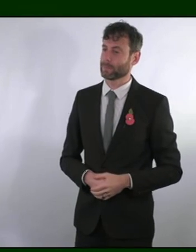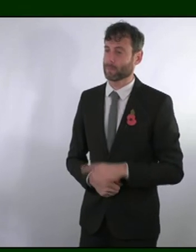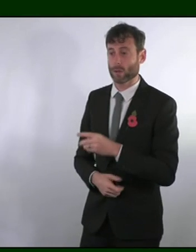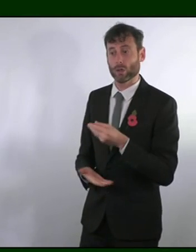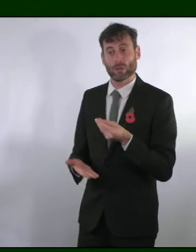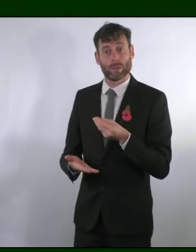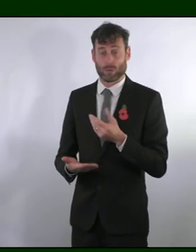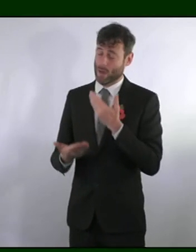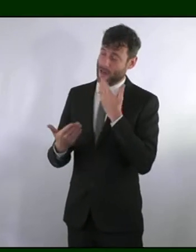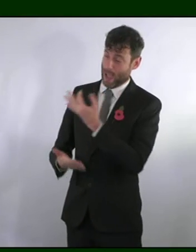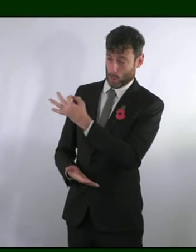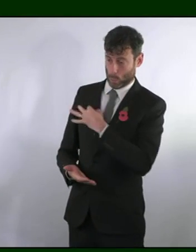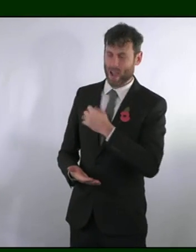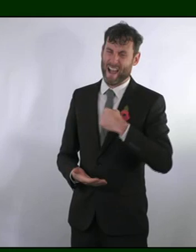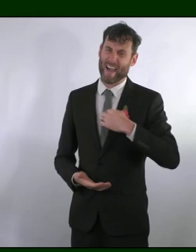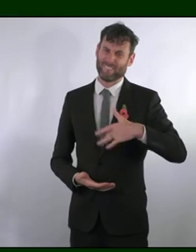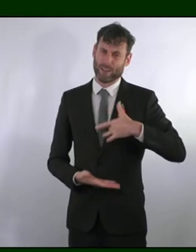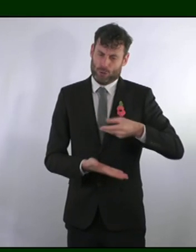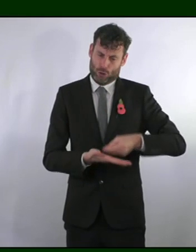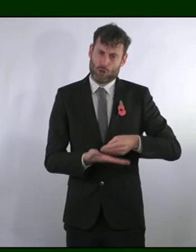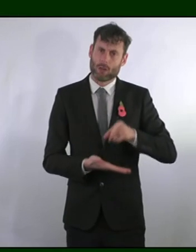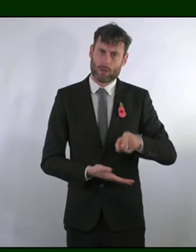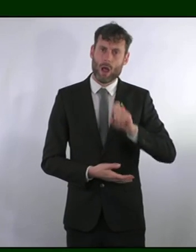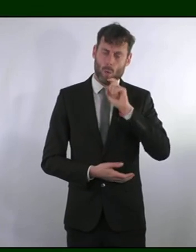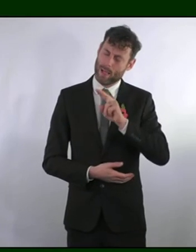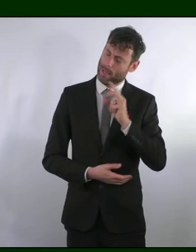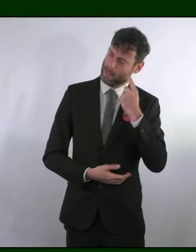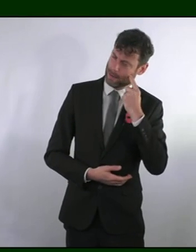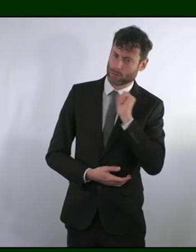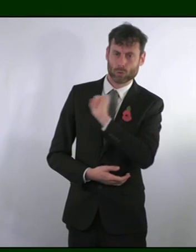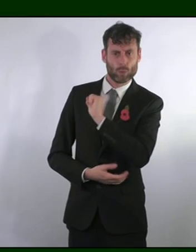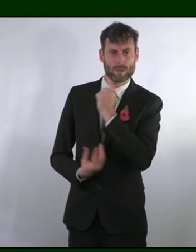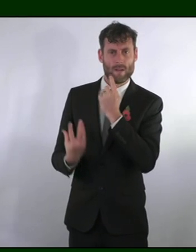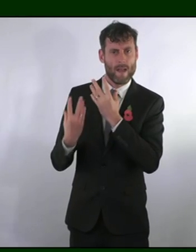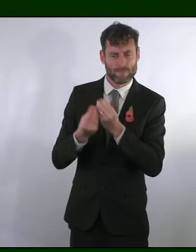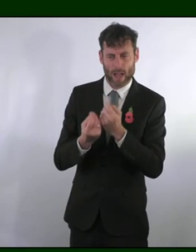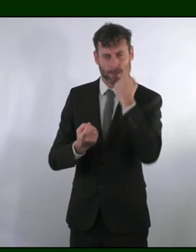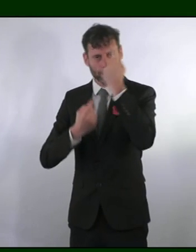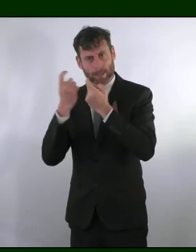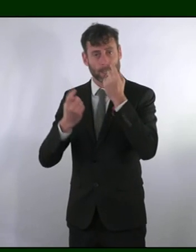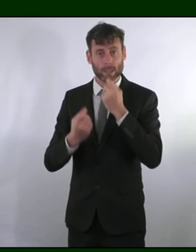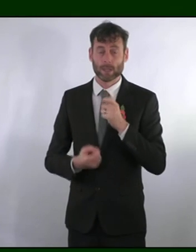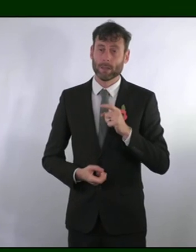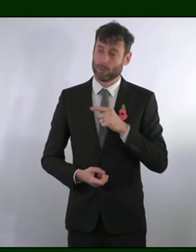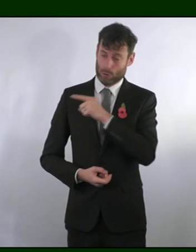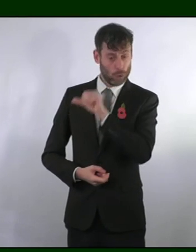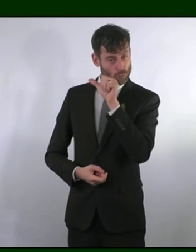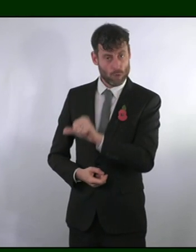Friend’s words. I thank him for what he said; he is quite right to champion regional airports and the aviation business.